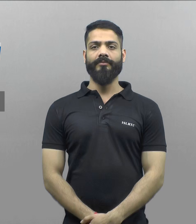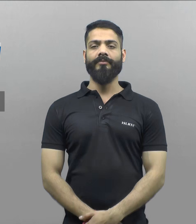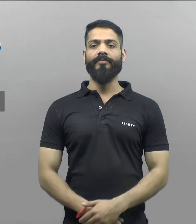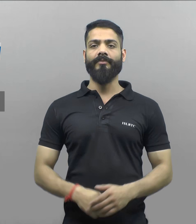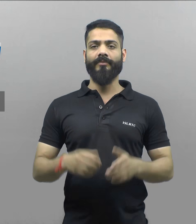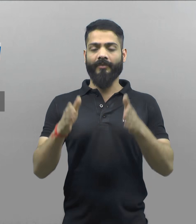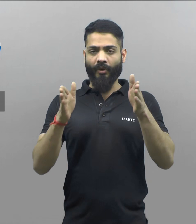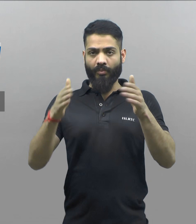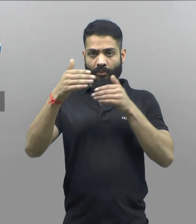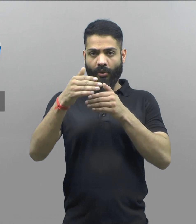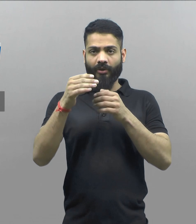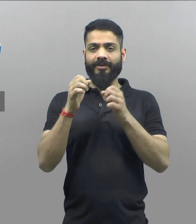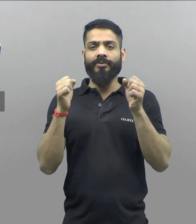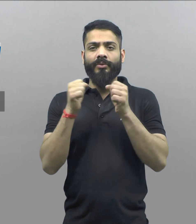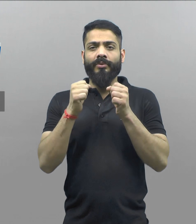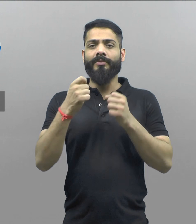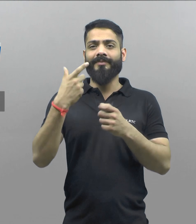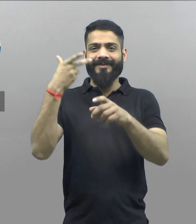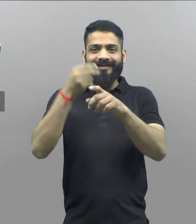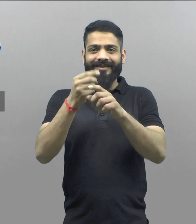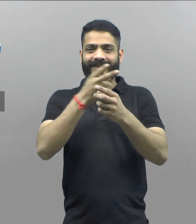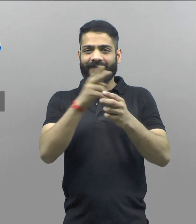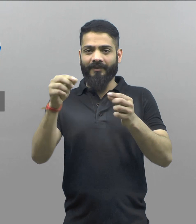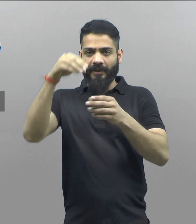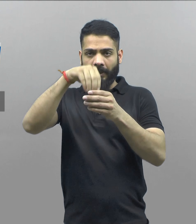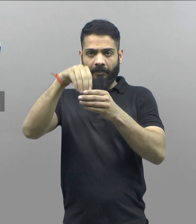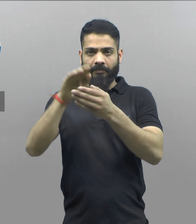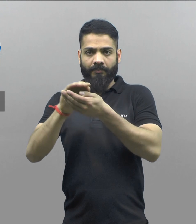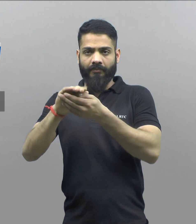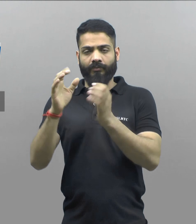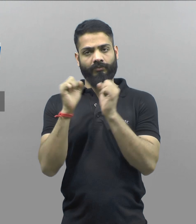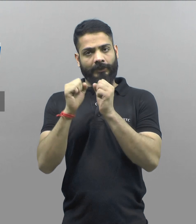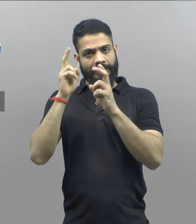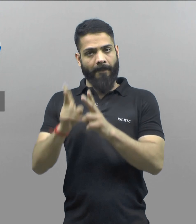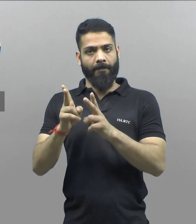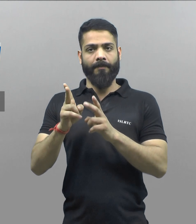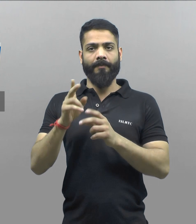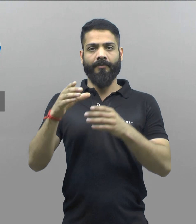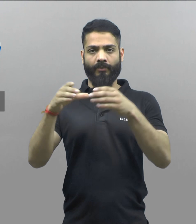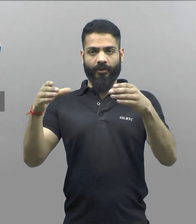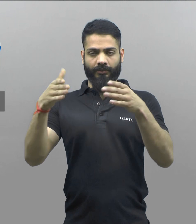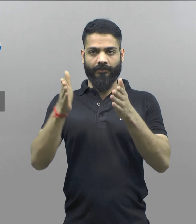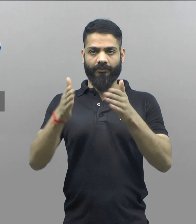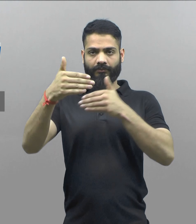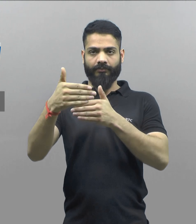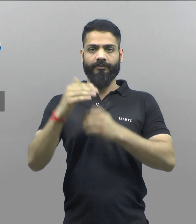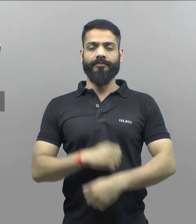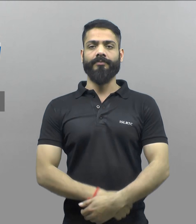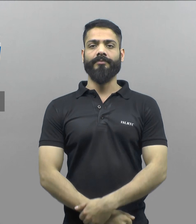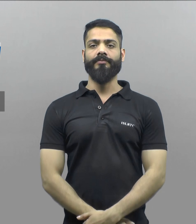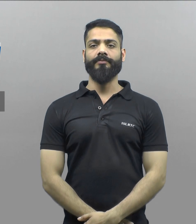Cool Box